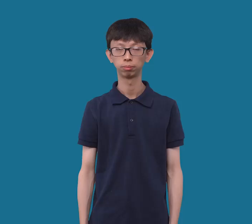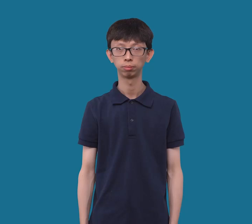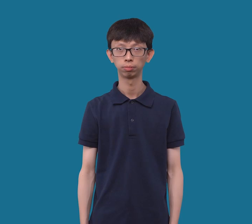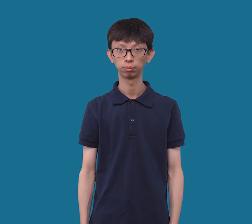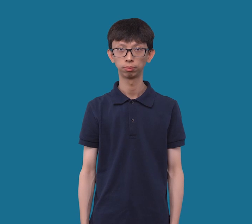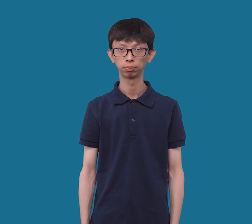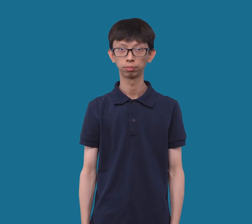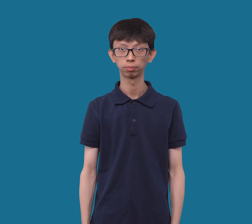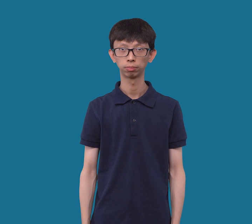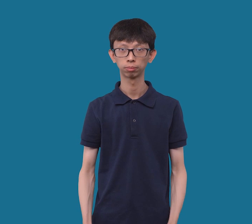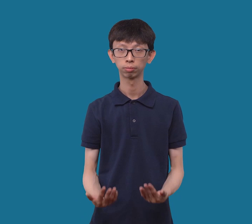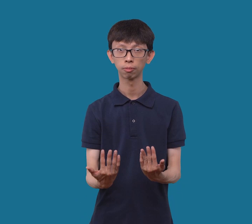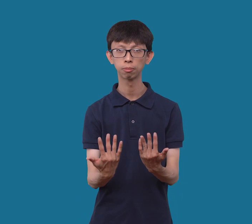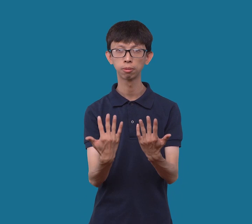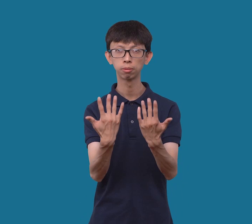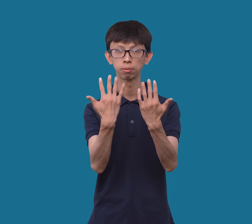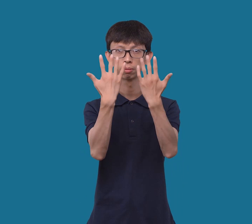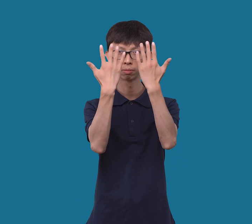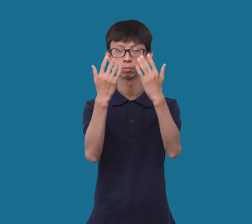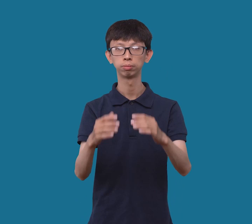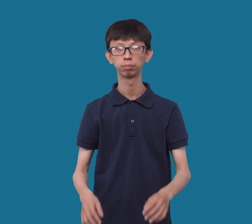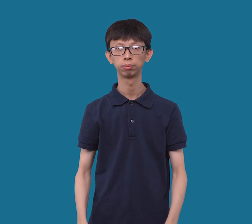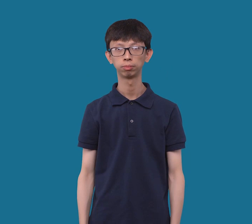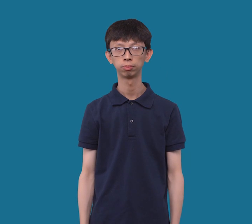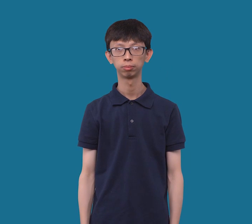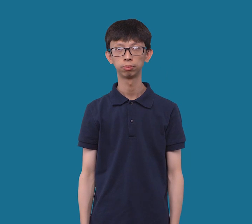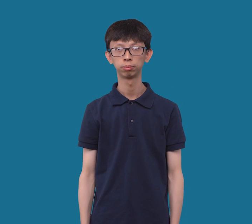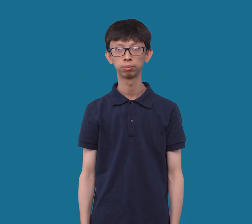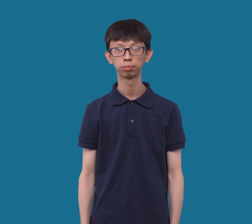bốc hơi